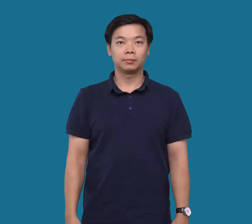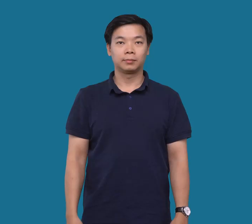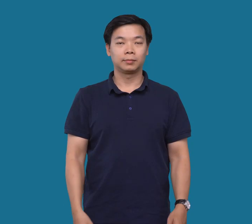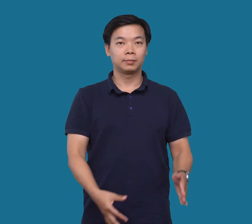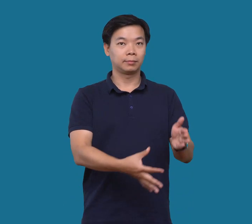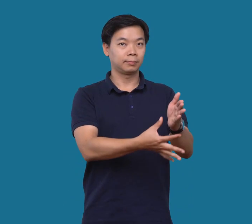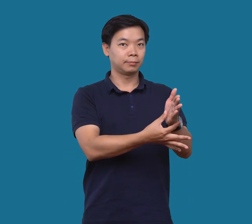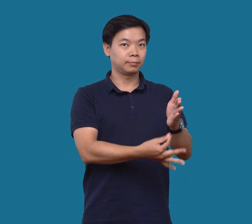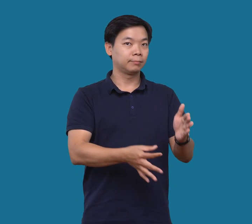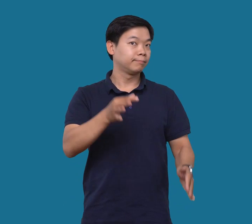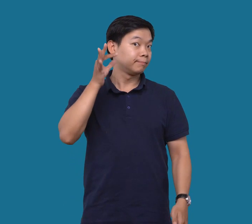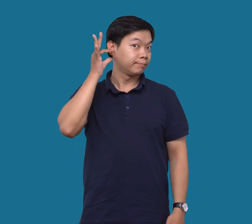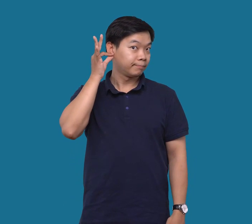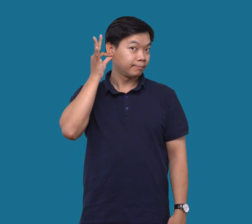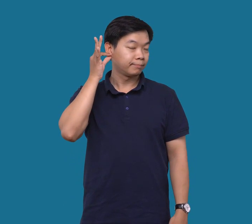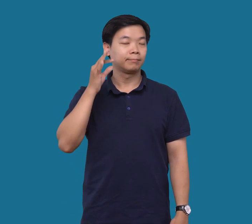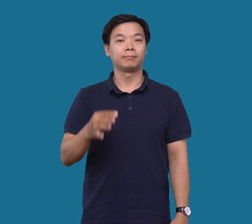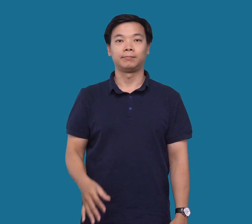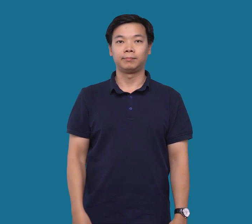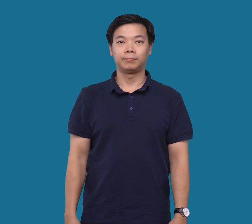cháu gái